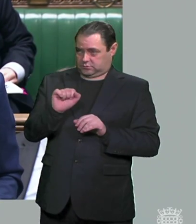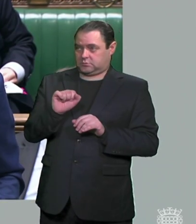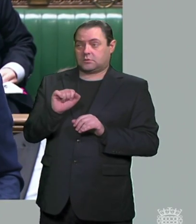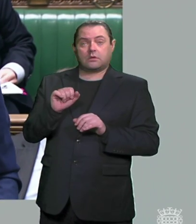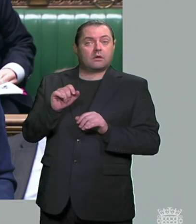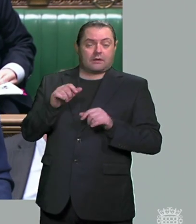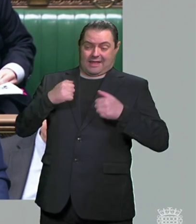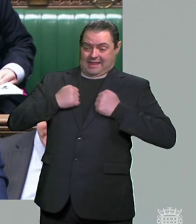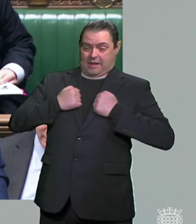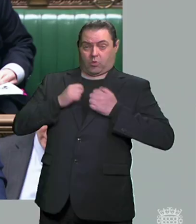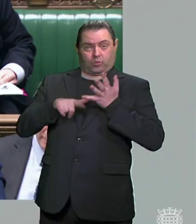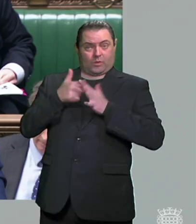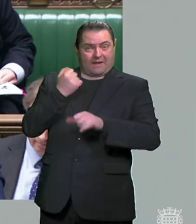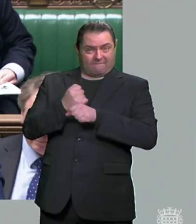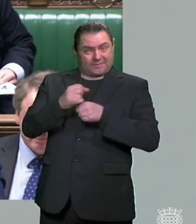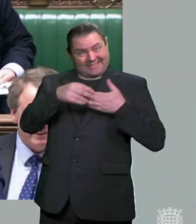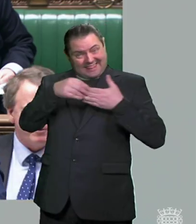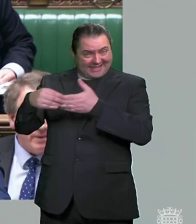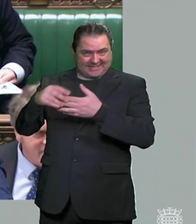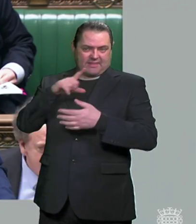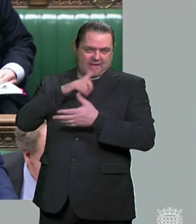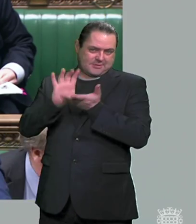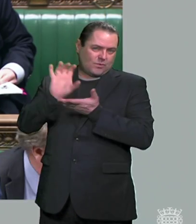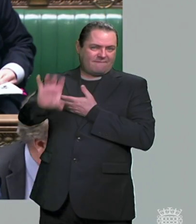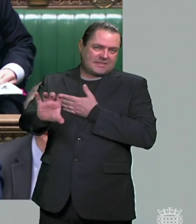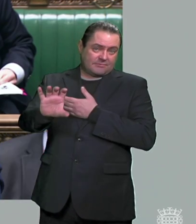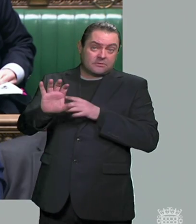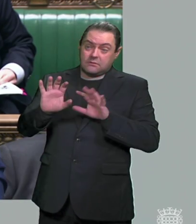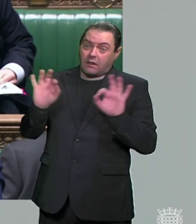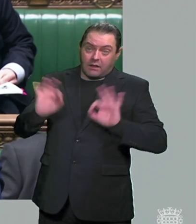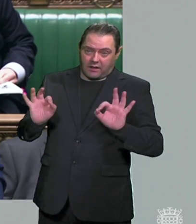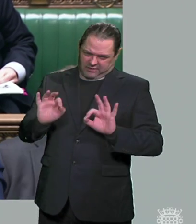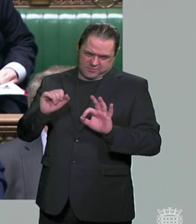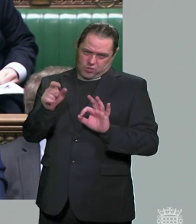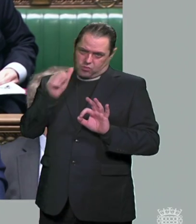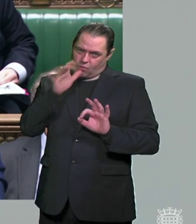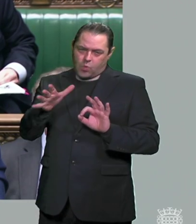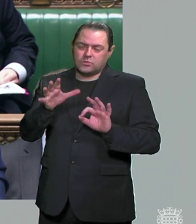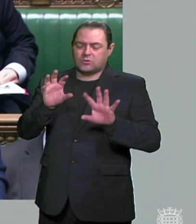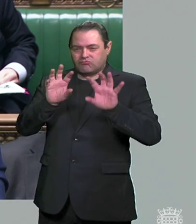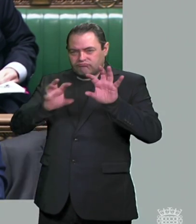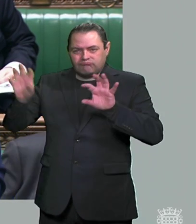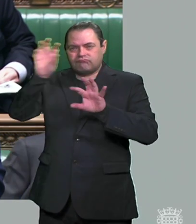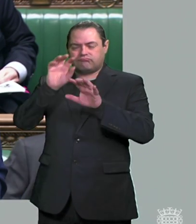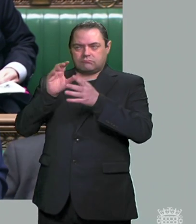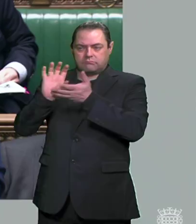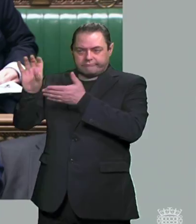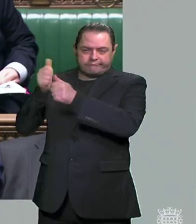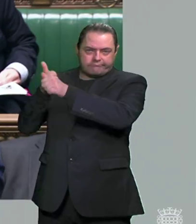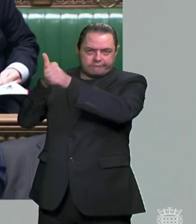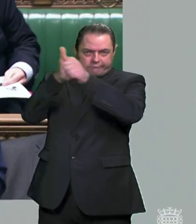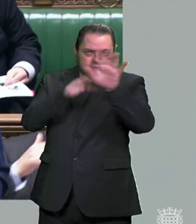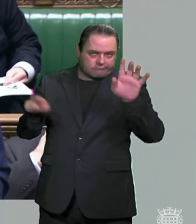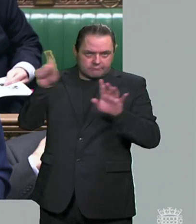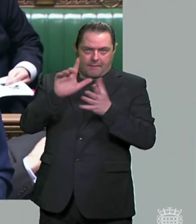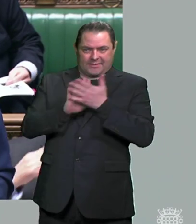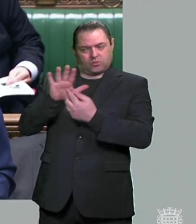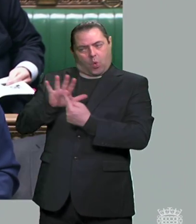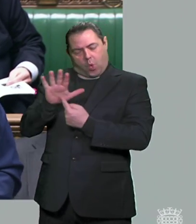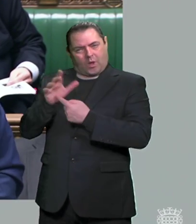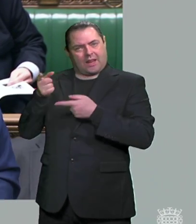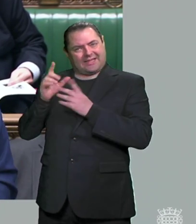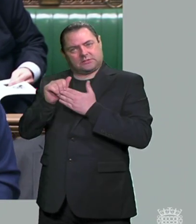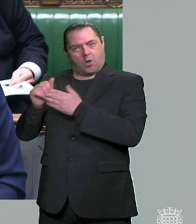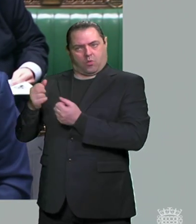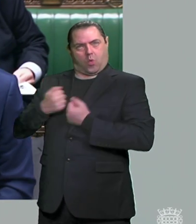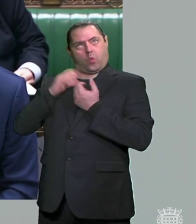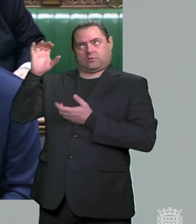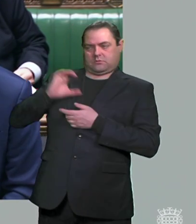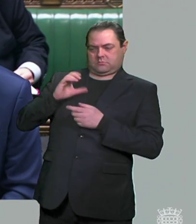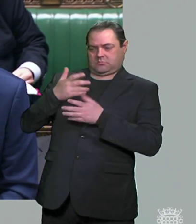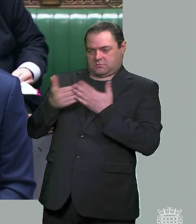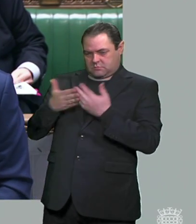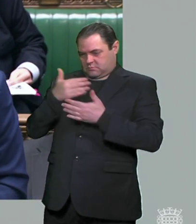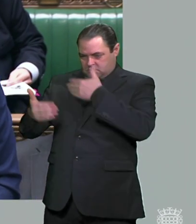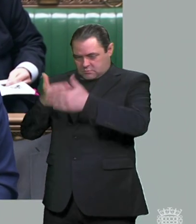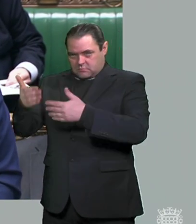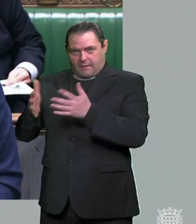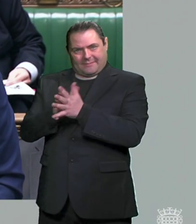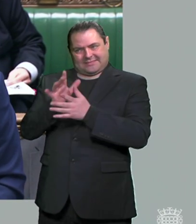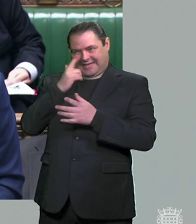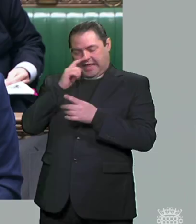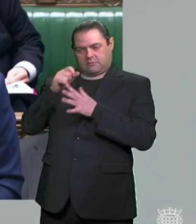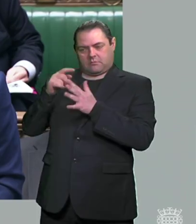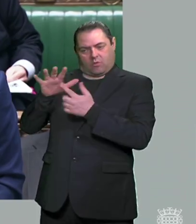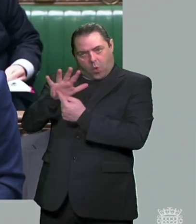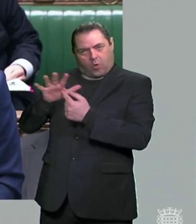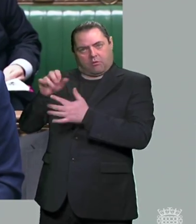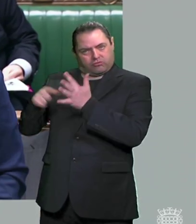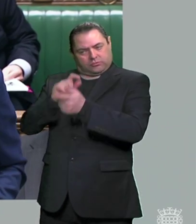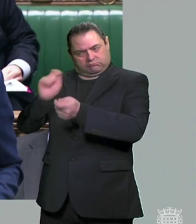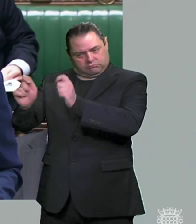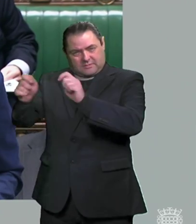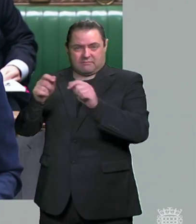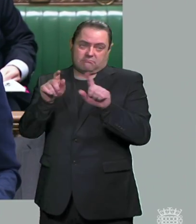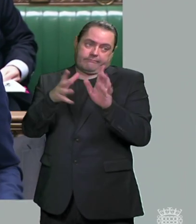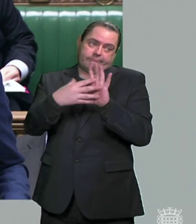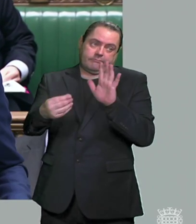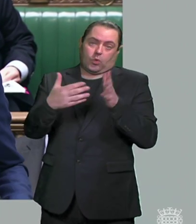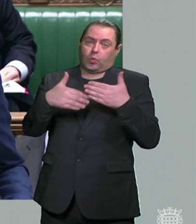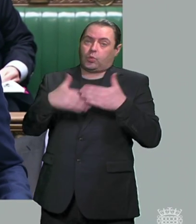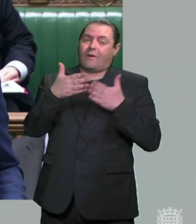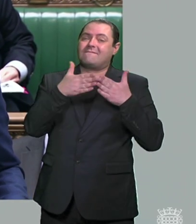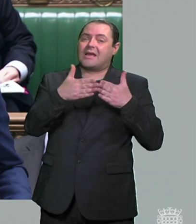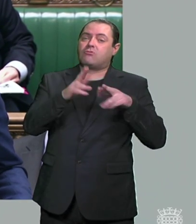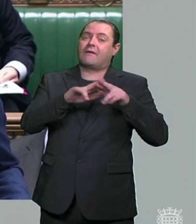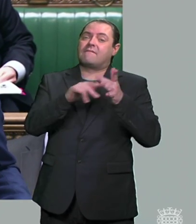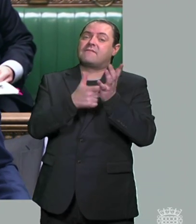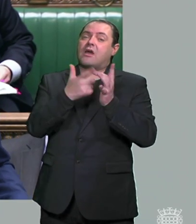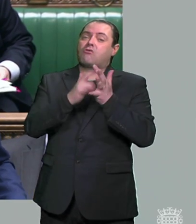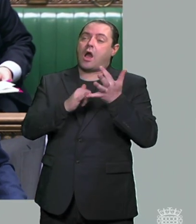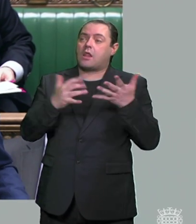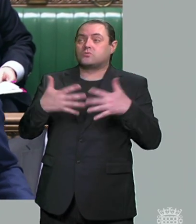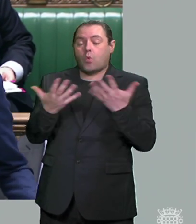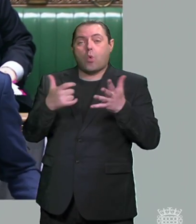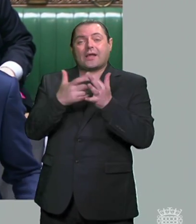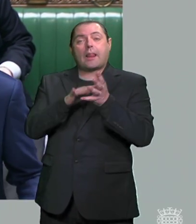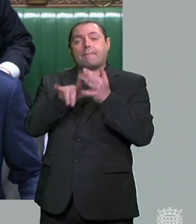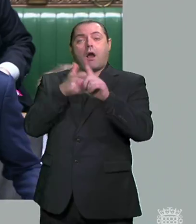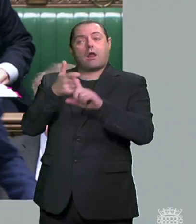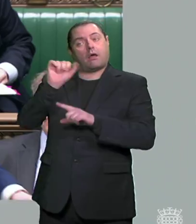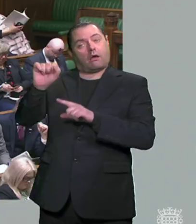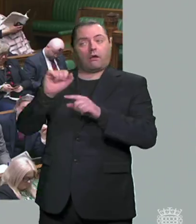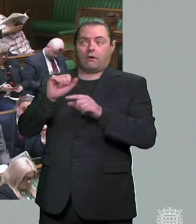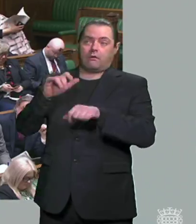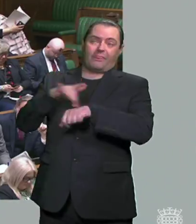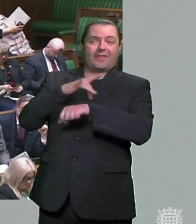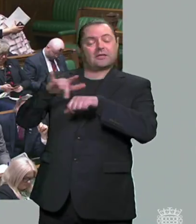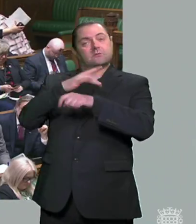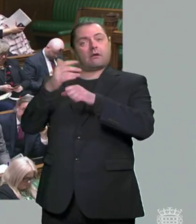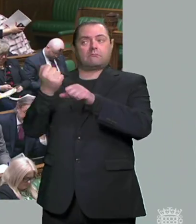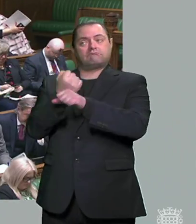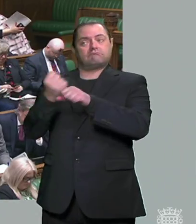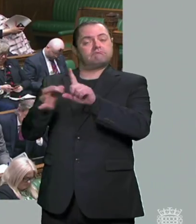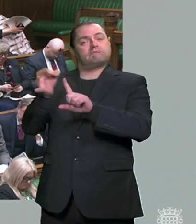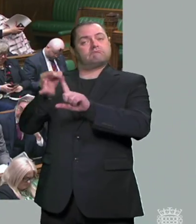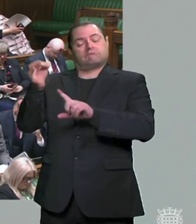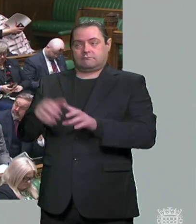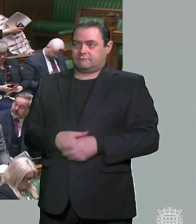Without the leadership of the UK Government, there would be no long-term investment in the Scotland-wide city region and growth deals, which are putting investment in the hands of local leaders, nor would there be investment in transformational local projects, such as a new ferry for Fair Isle or the restoration of Kilmarnock’s historic Palace Theatre, through the levelling-up fund.